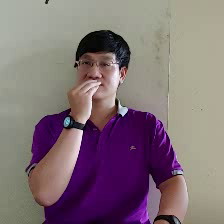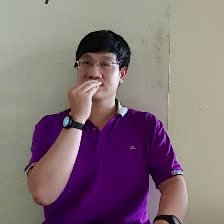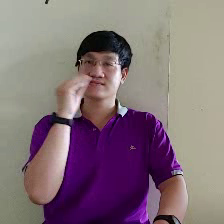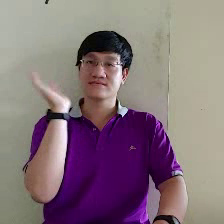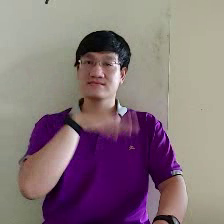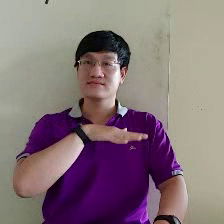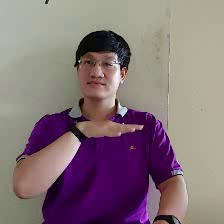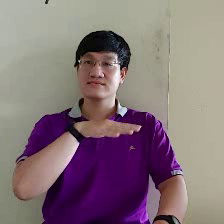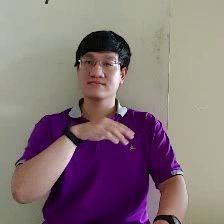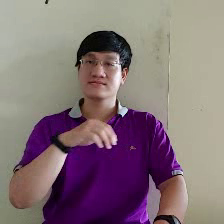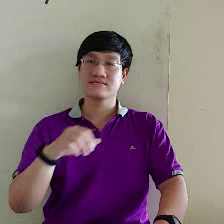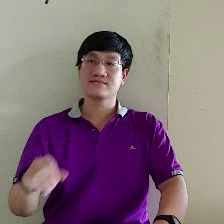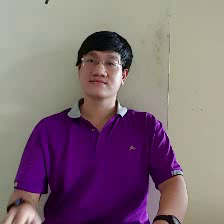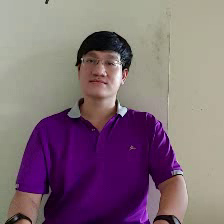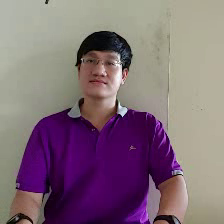Nói xấu